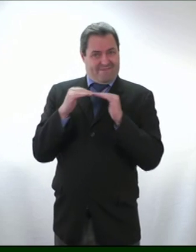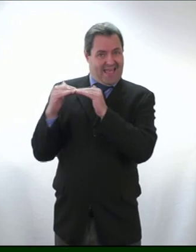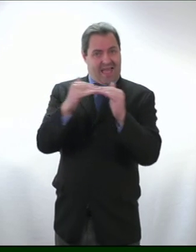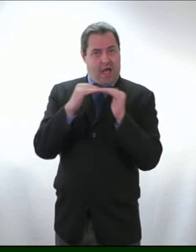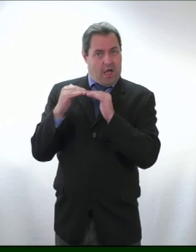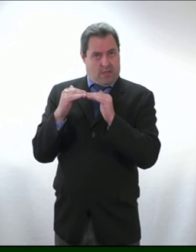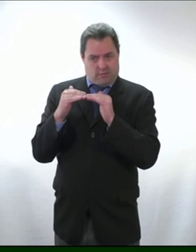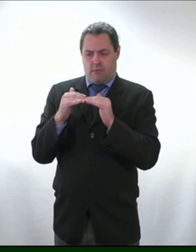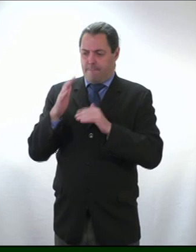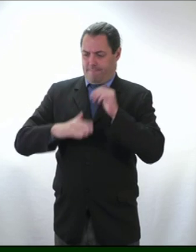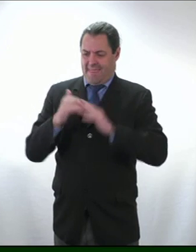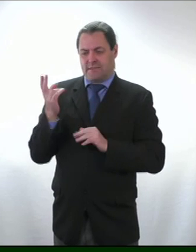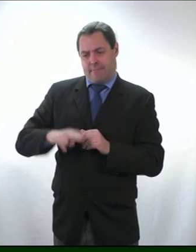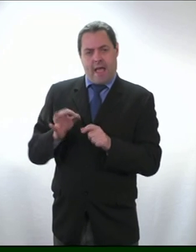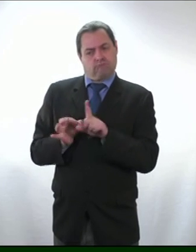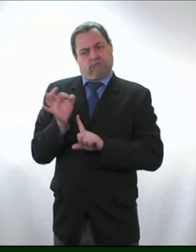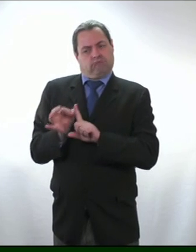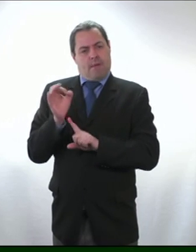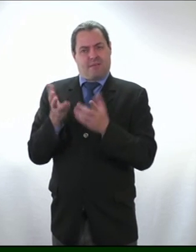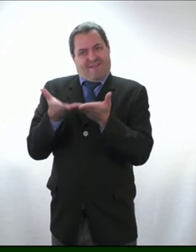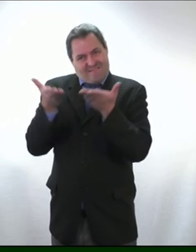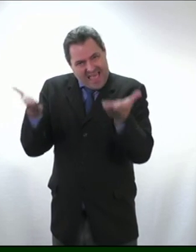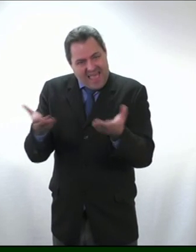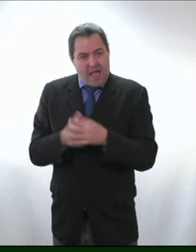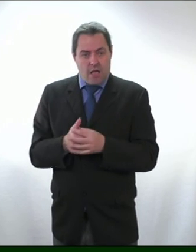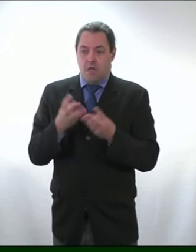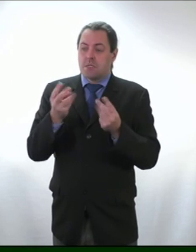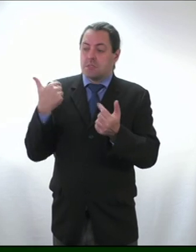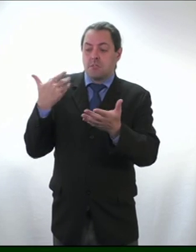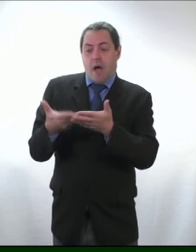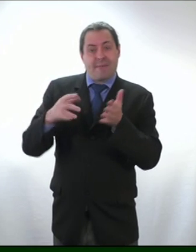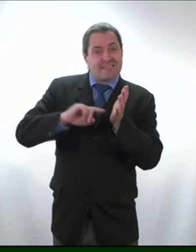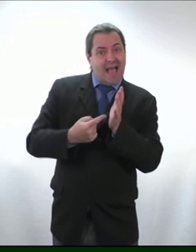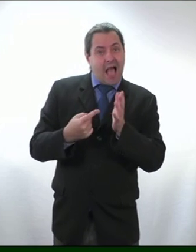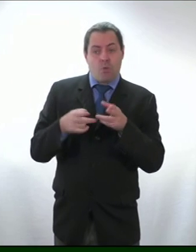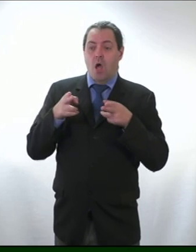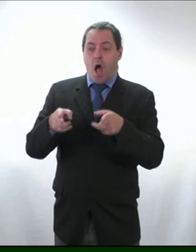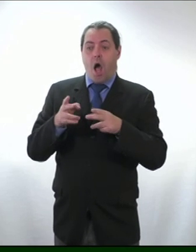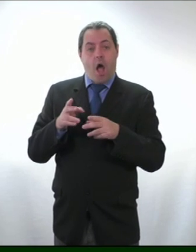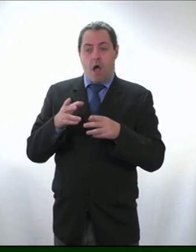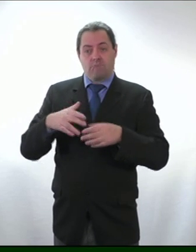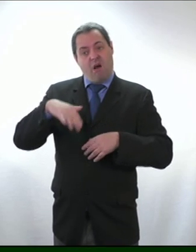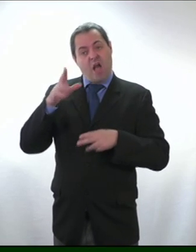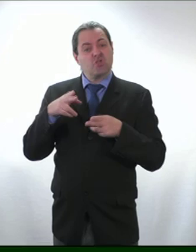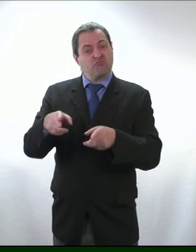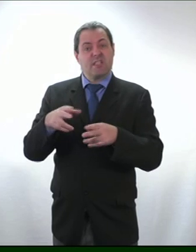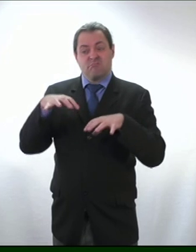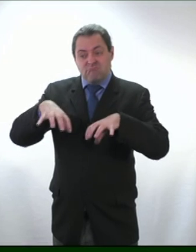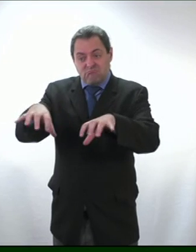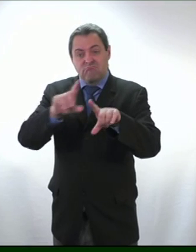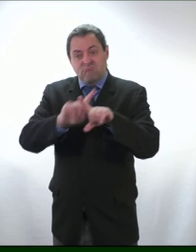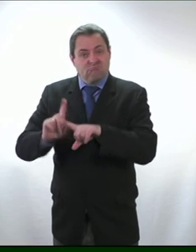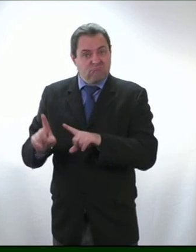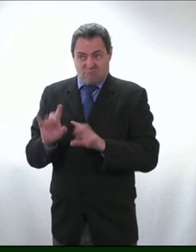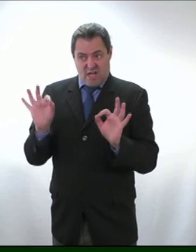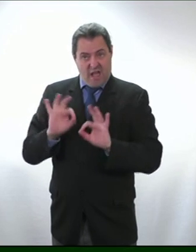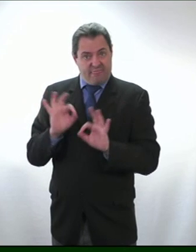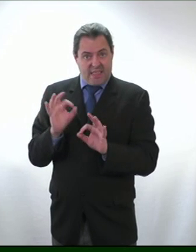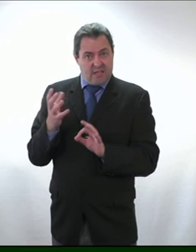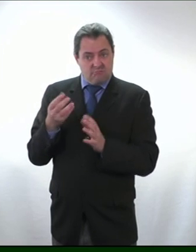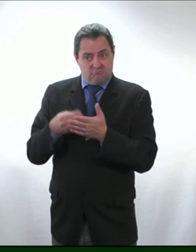Can he outline what support is available for towns that have not received any towns or high street funding in recent tranches, such as Radcliffe and Prestwich in my constituency?